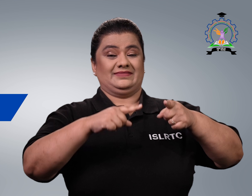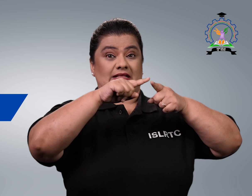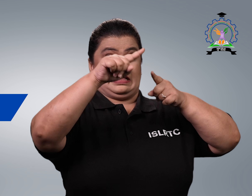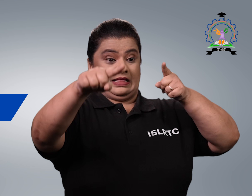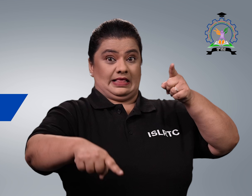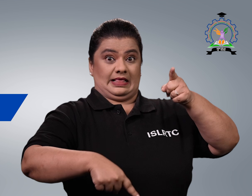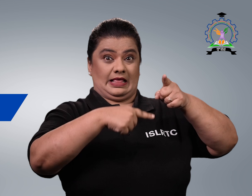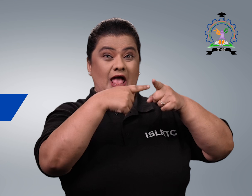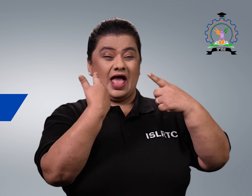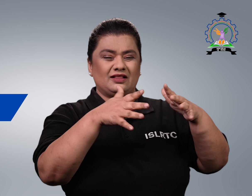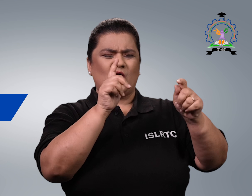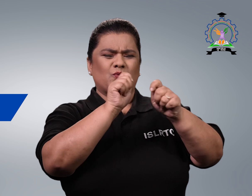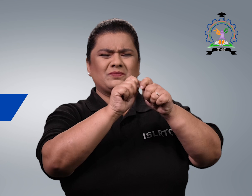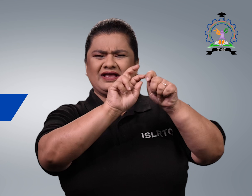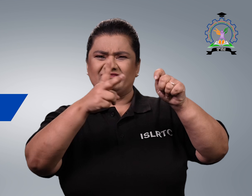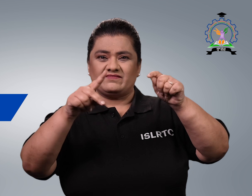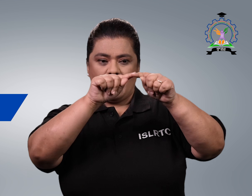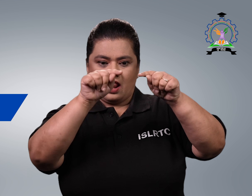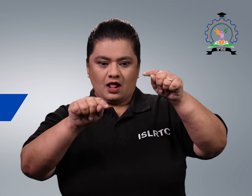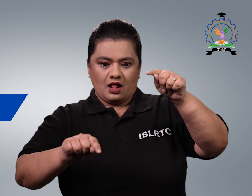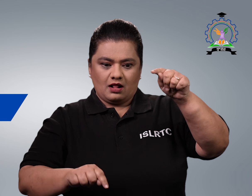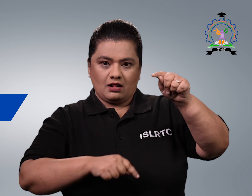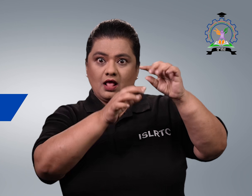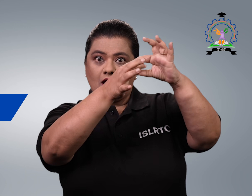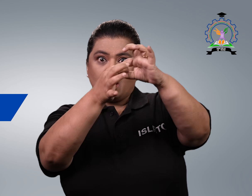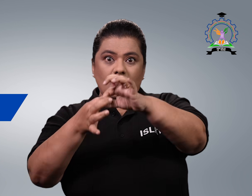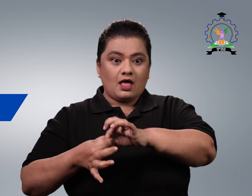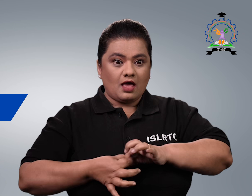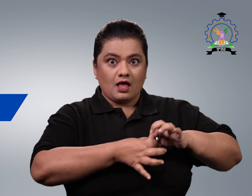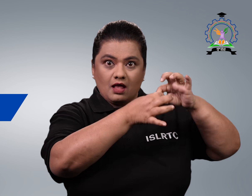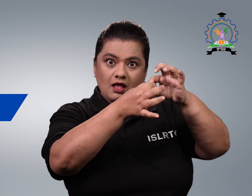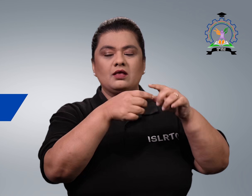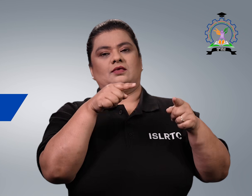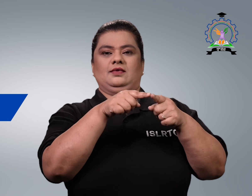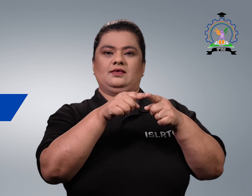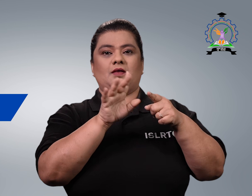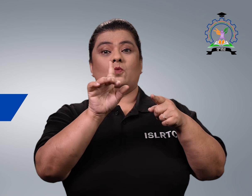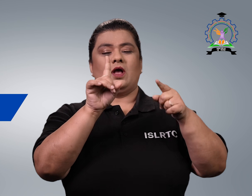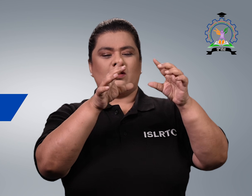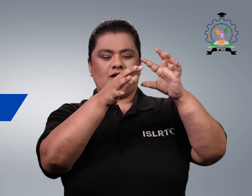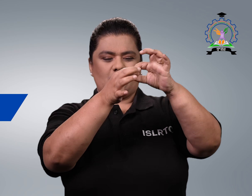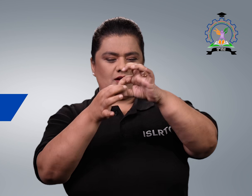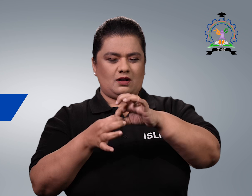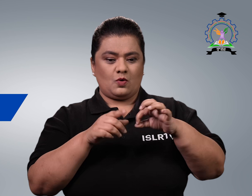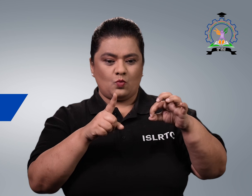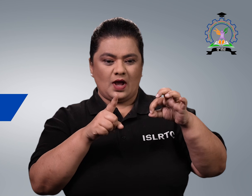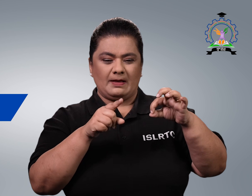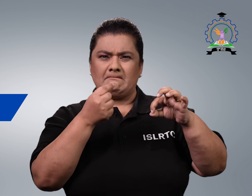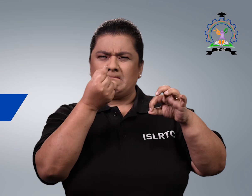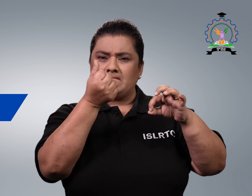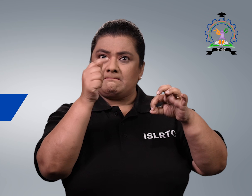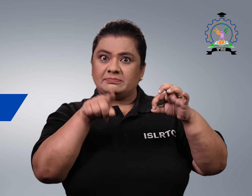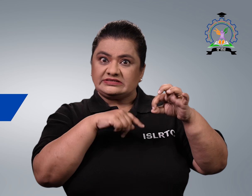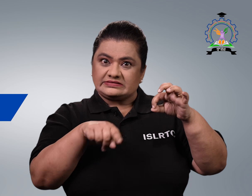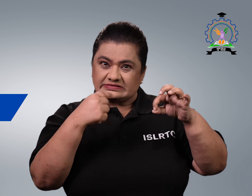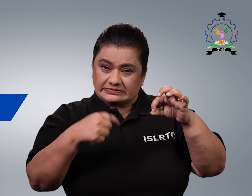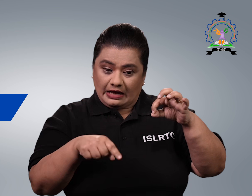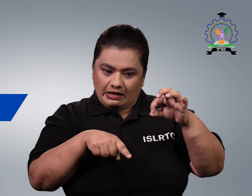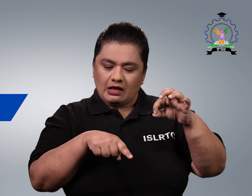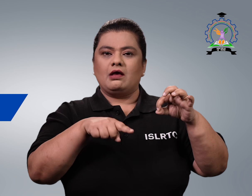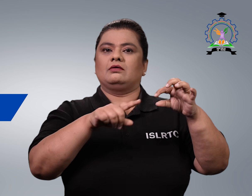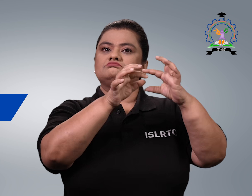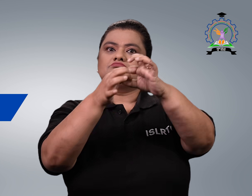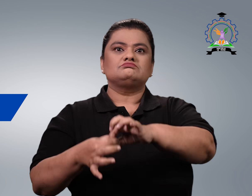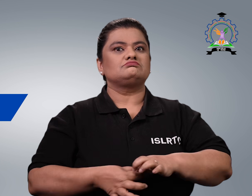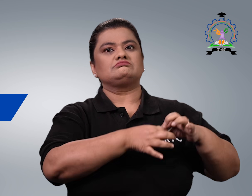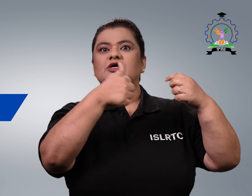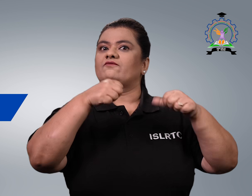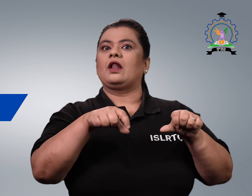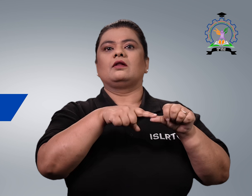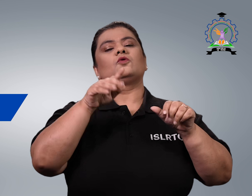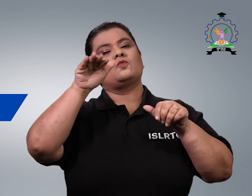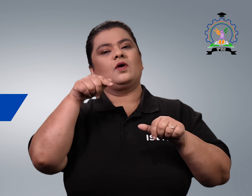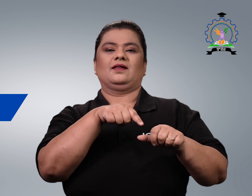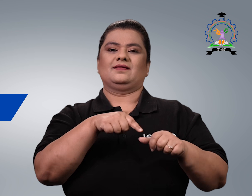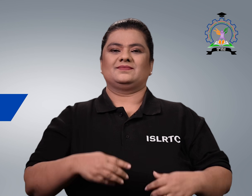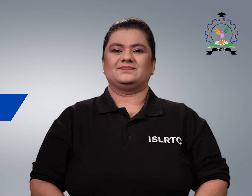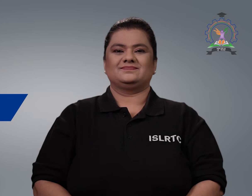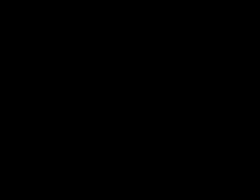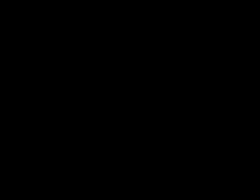An ecosystem is a network of connected elements. If one part is disrupted, the entire system can be affected.